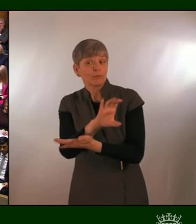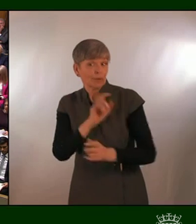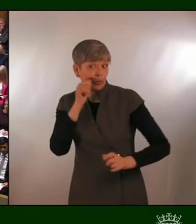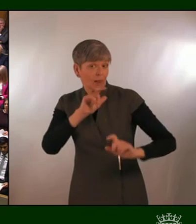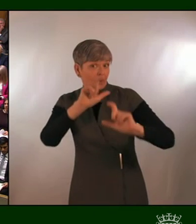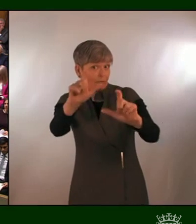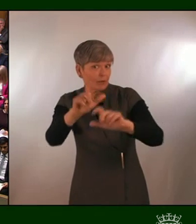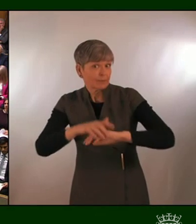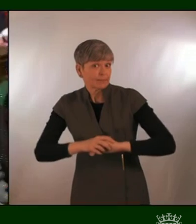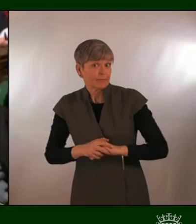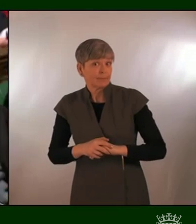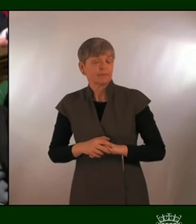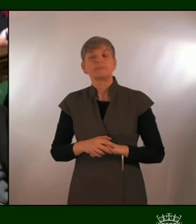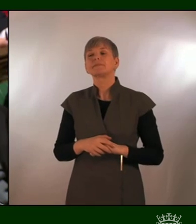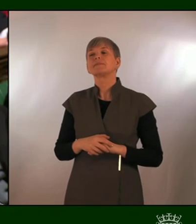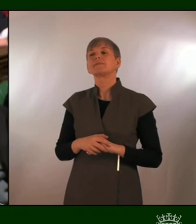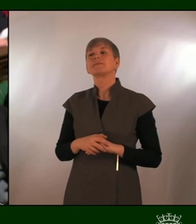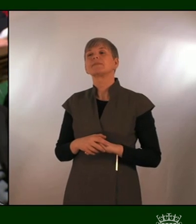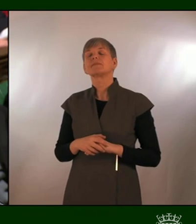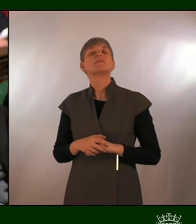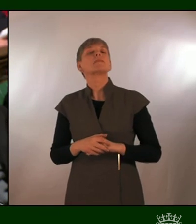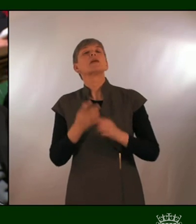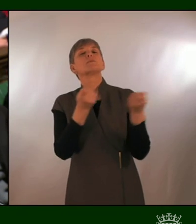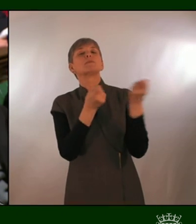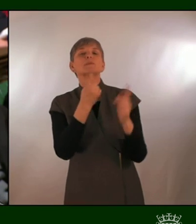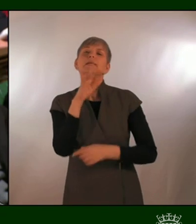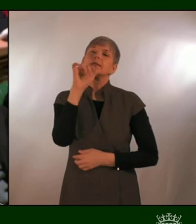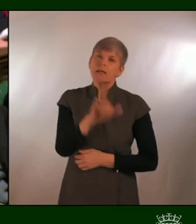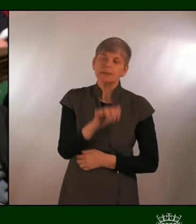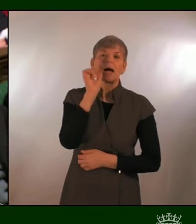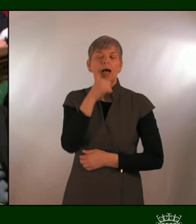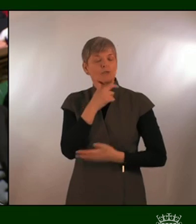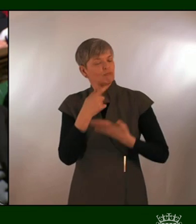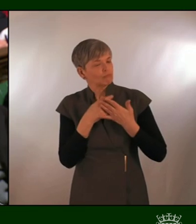I certainly commend the work of all those at the Warrington Peace Centre.